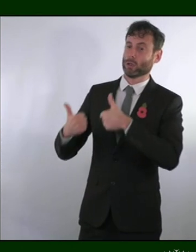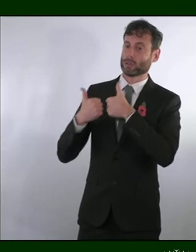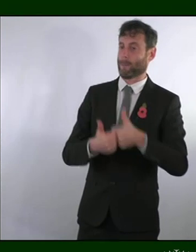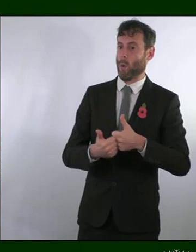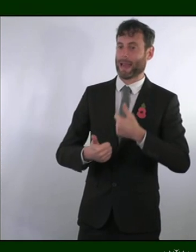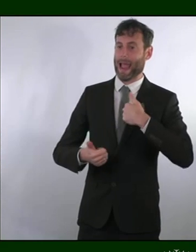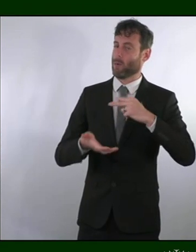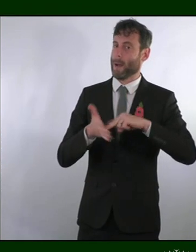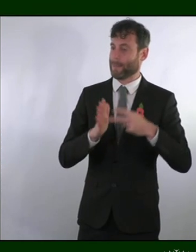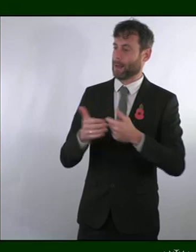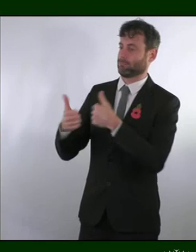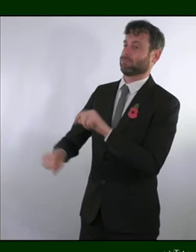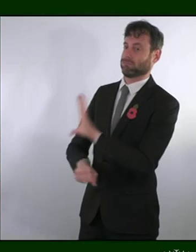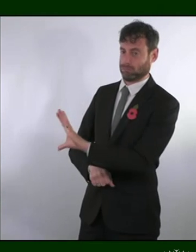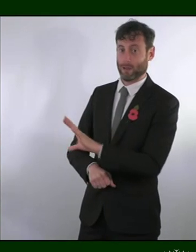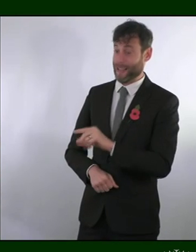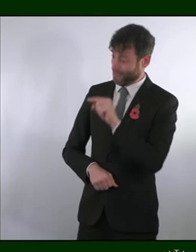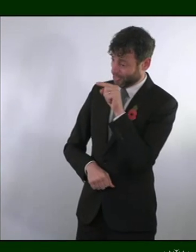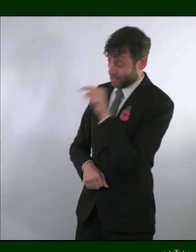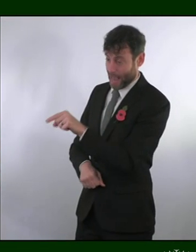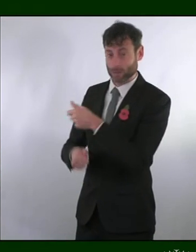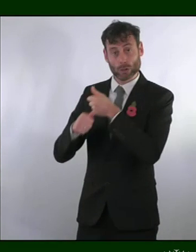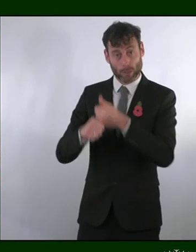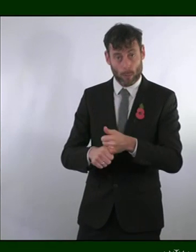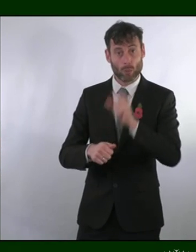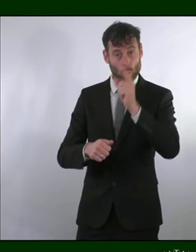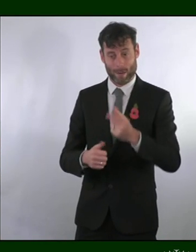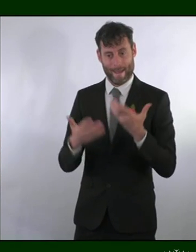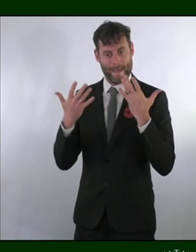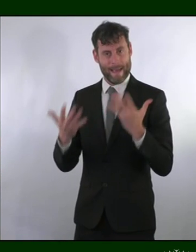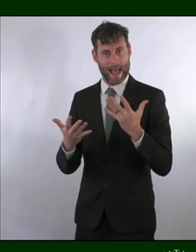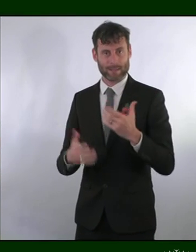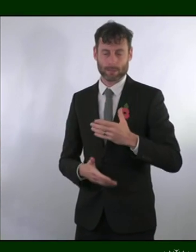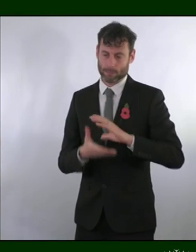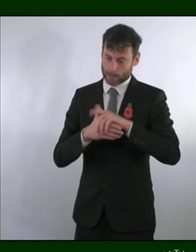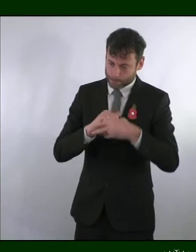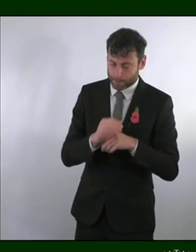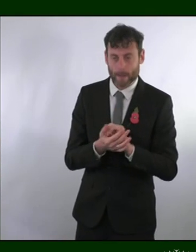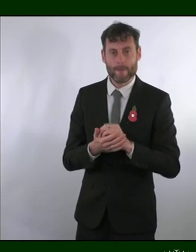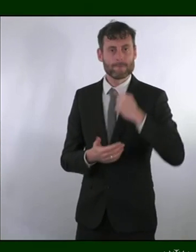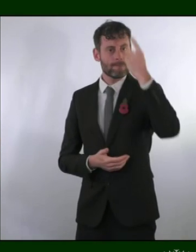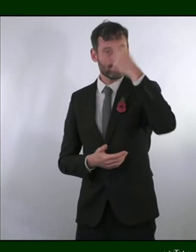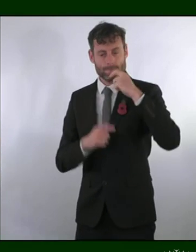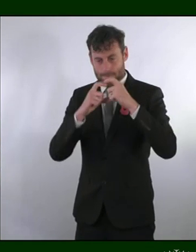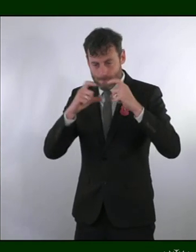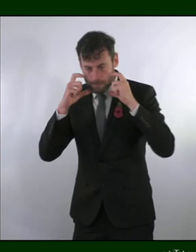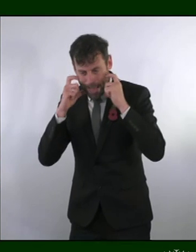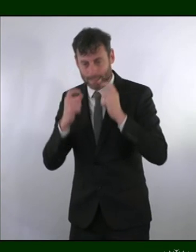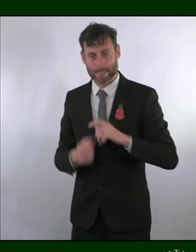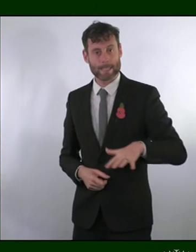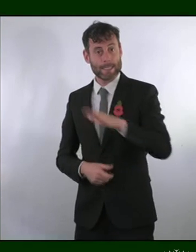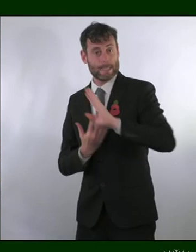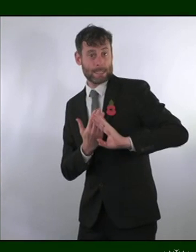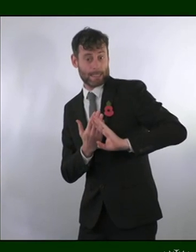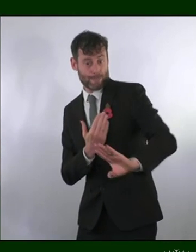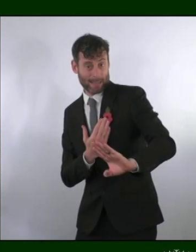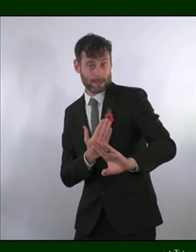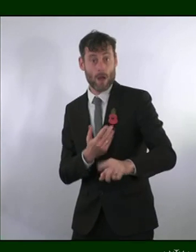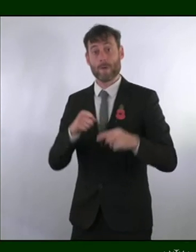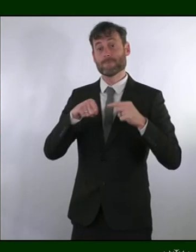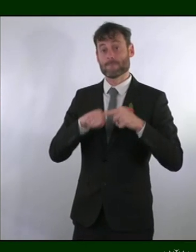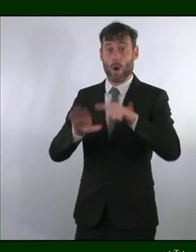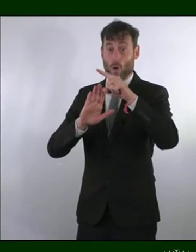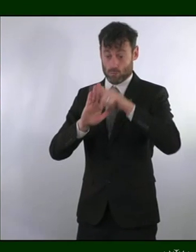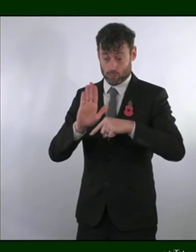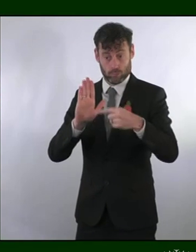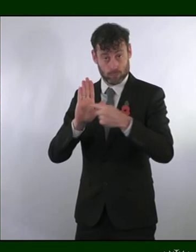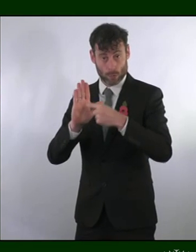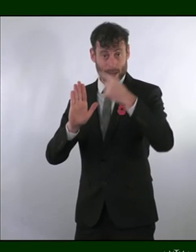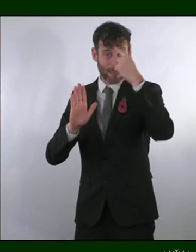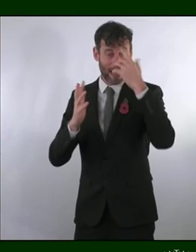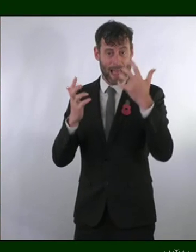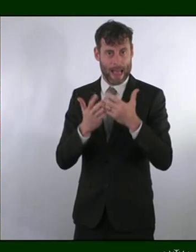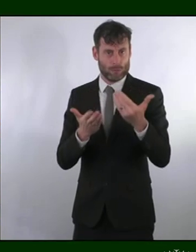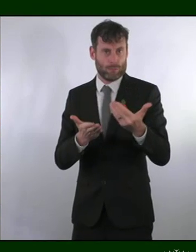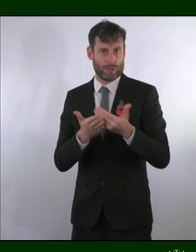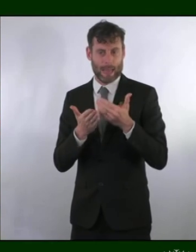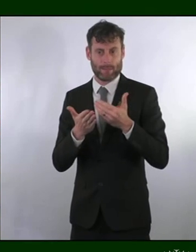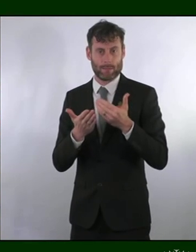That is the way to do it: hands, face, space; follow the guidance, protect the NHS and save lives.